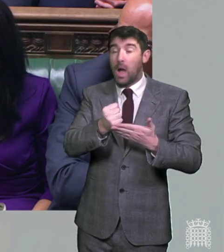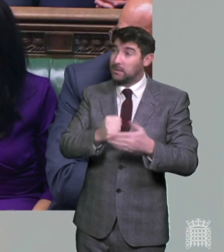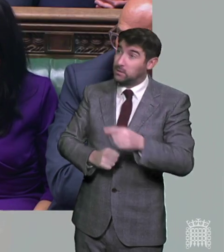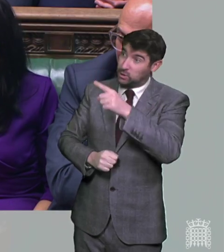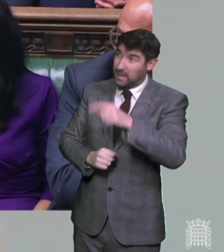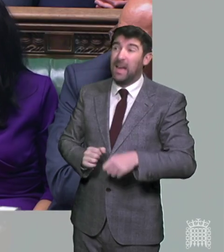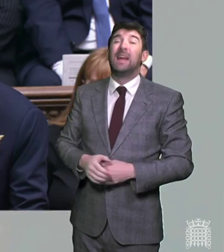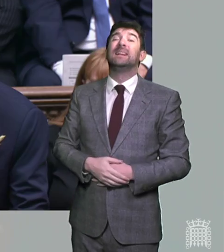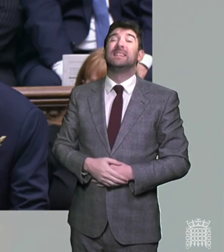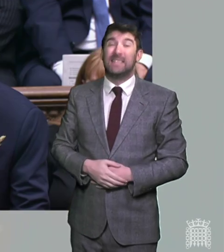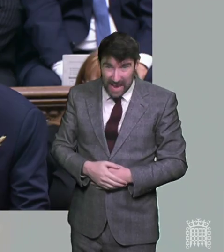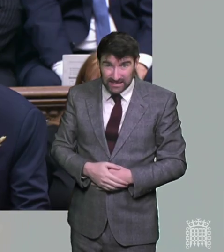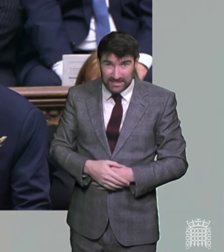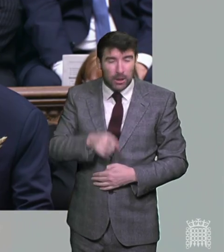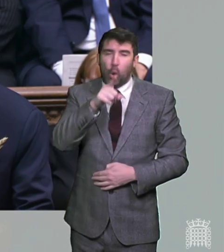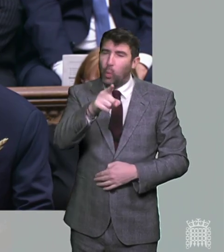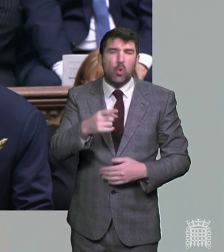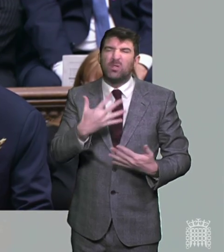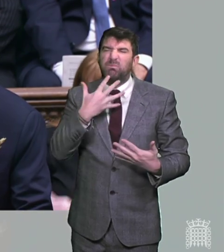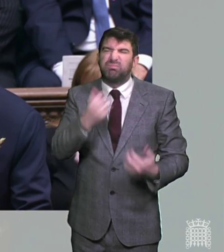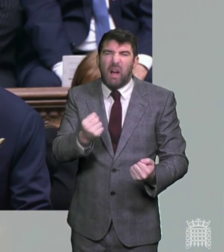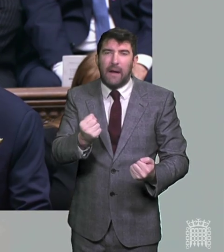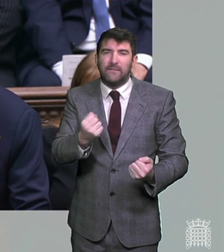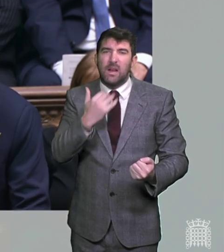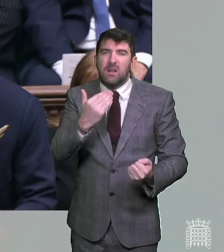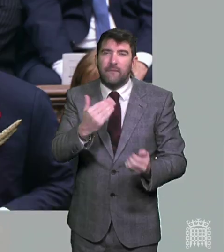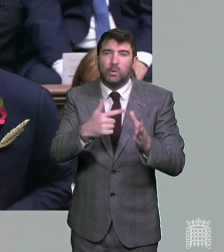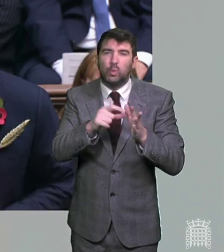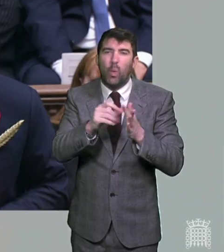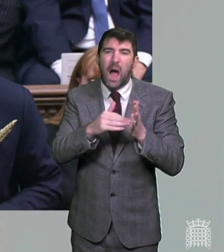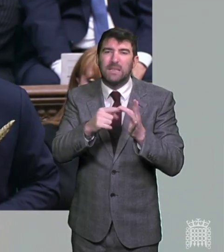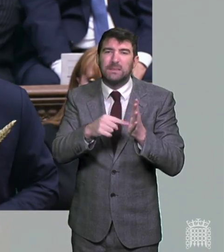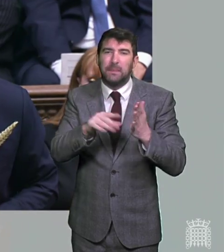He just has not got the guts to say it—weak.